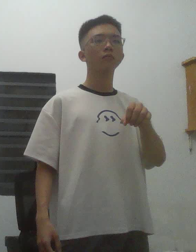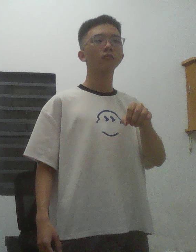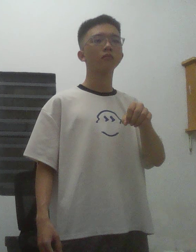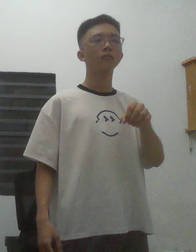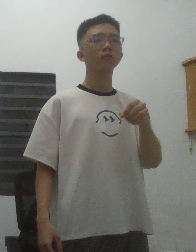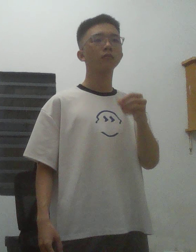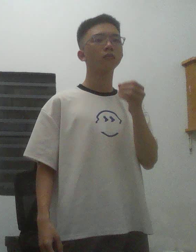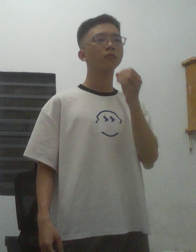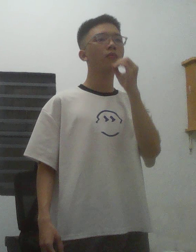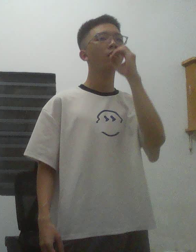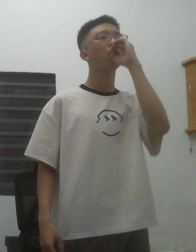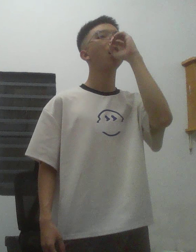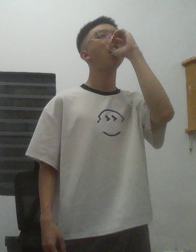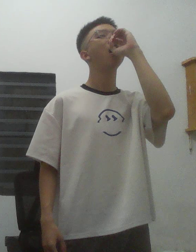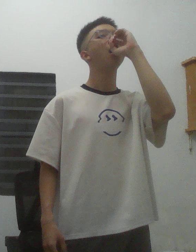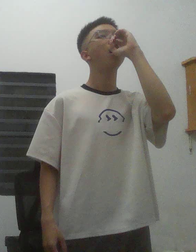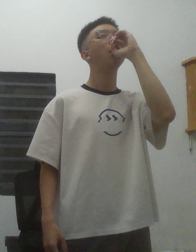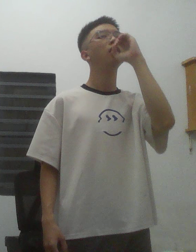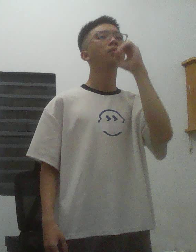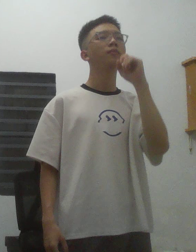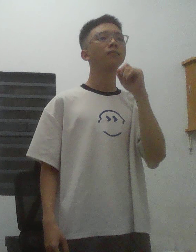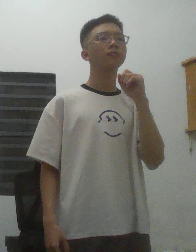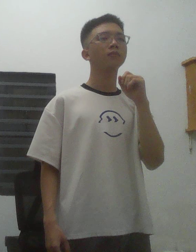uong